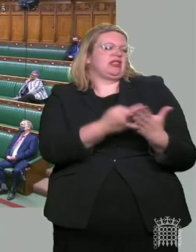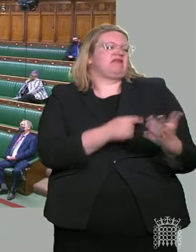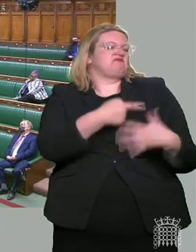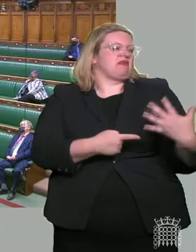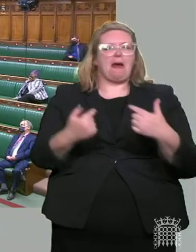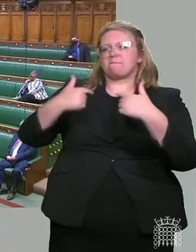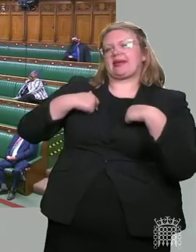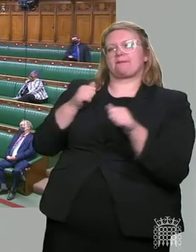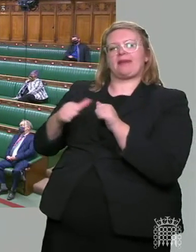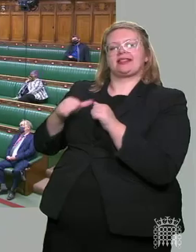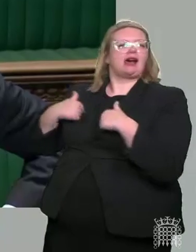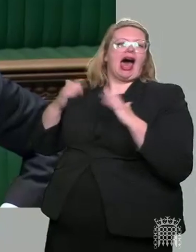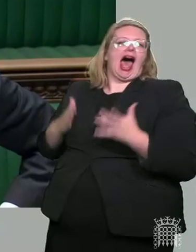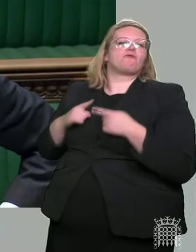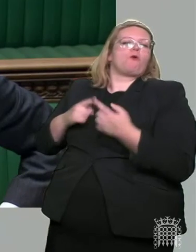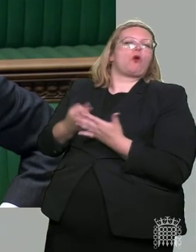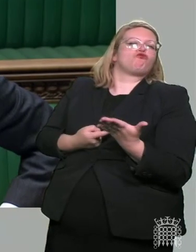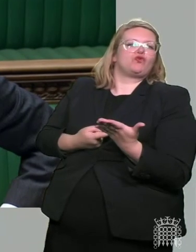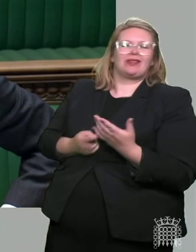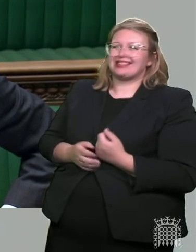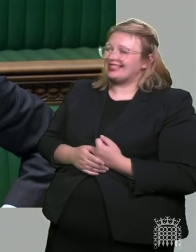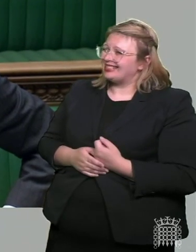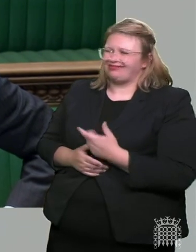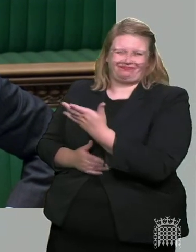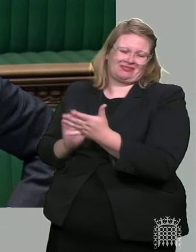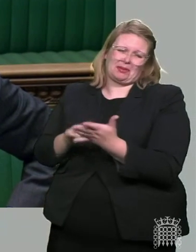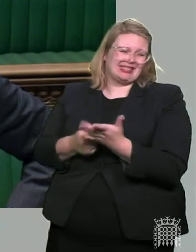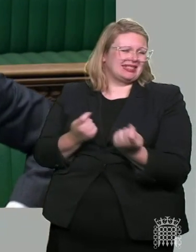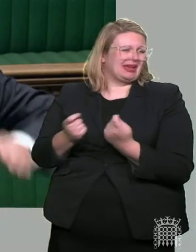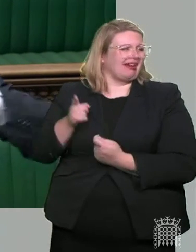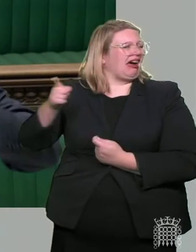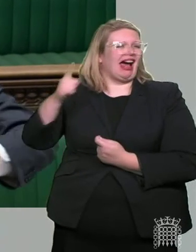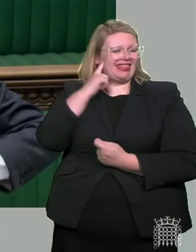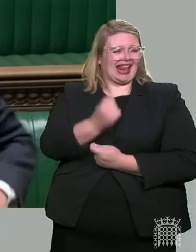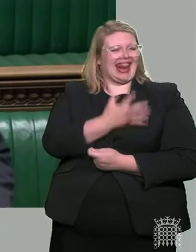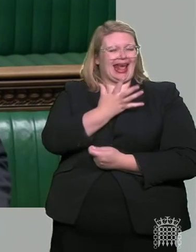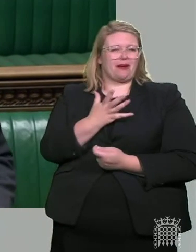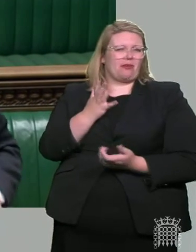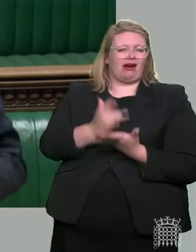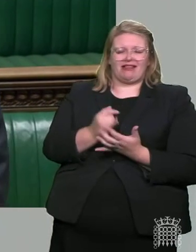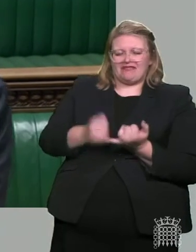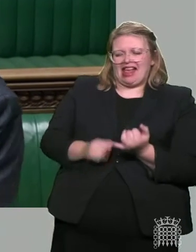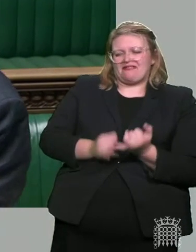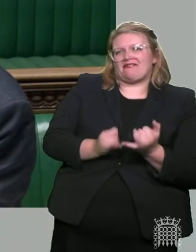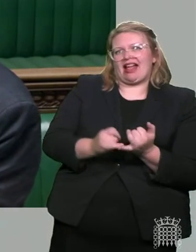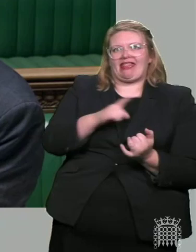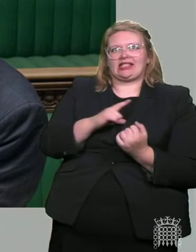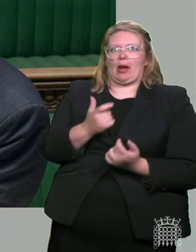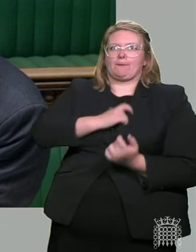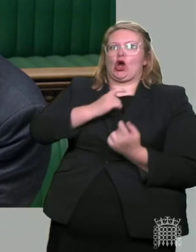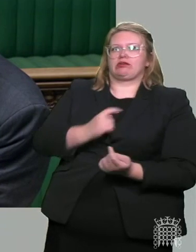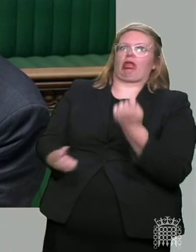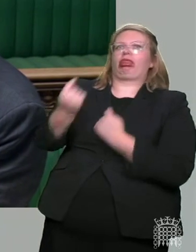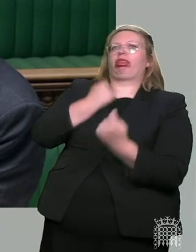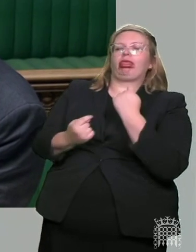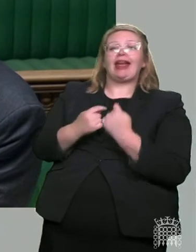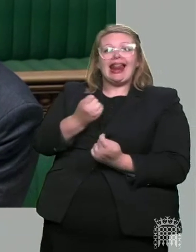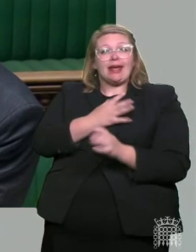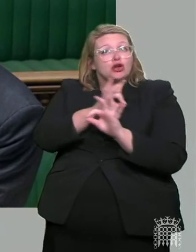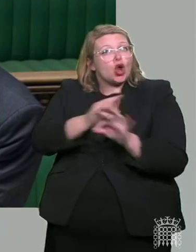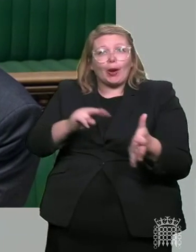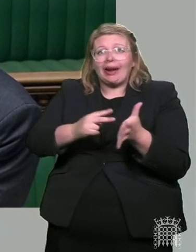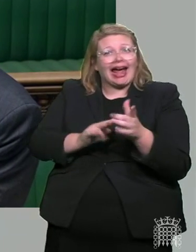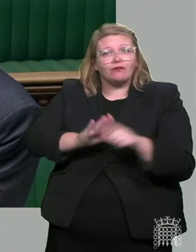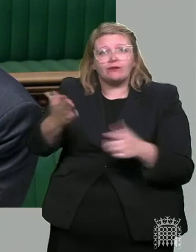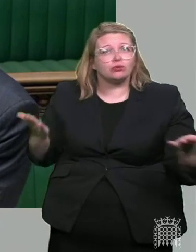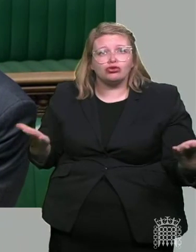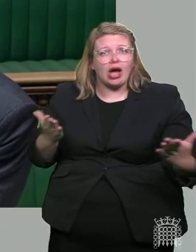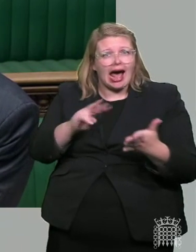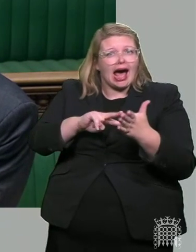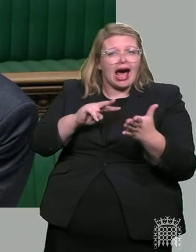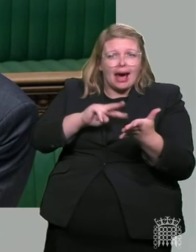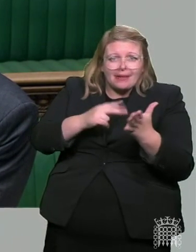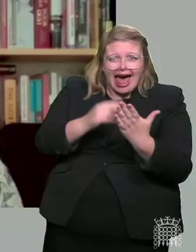I think that what people think is that the Labour party is losing all the arguments across British politics, that it has nothing to say, and that it has no plan for our future and no vision for our country.